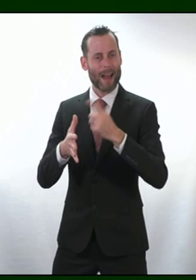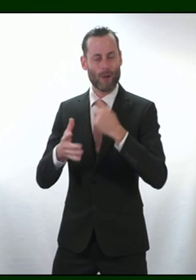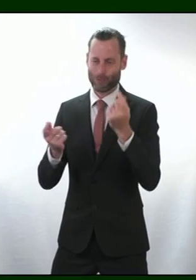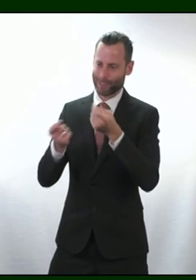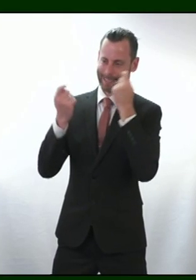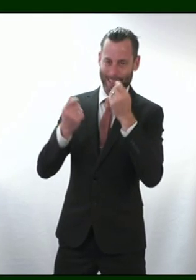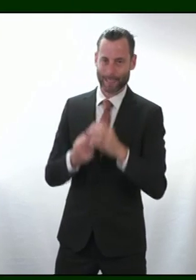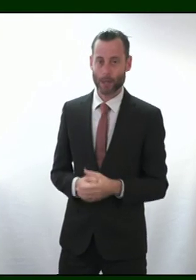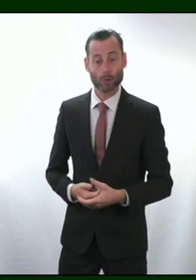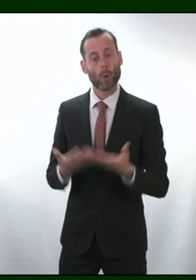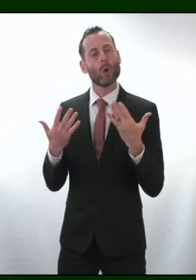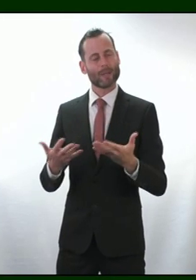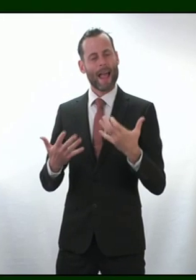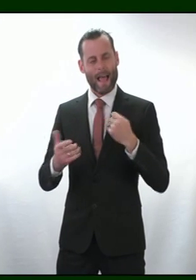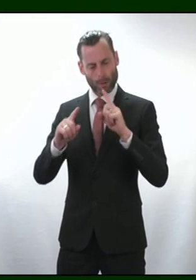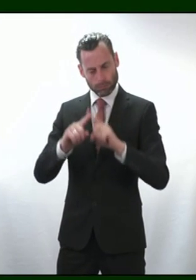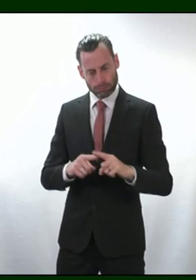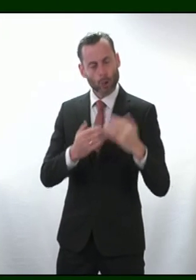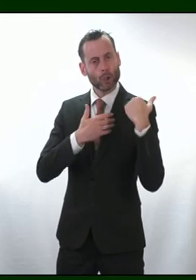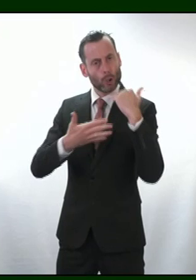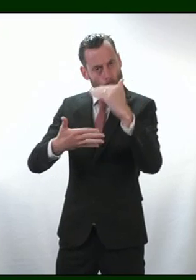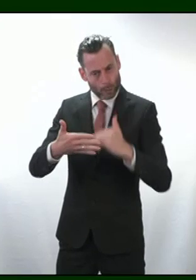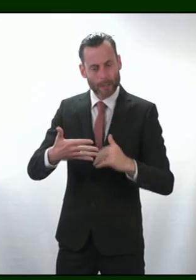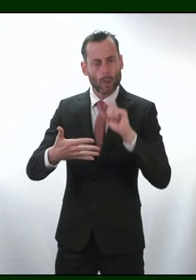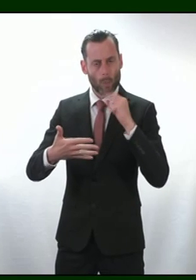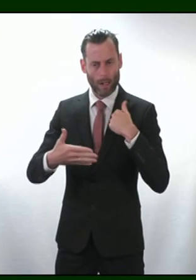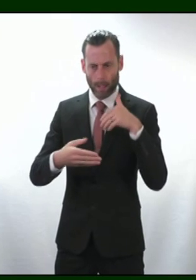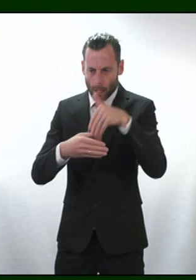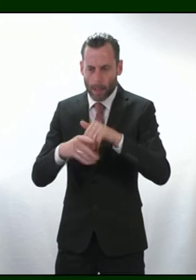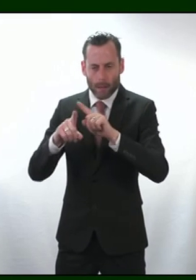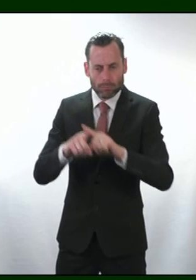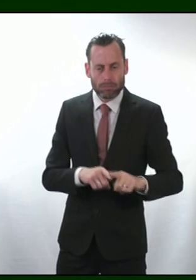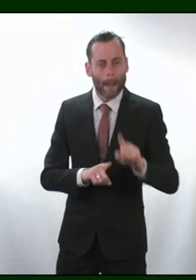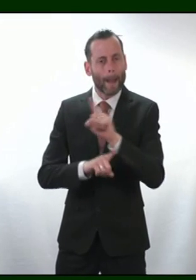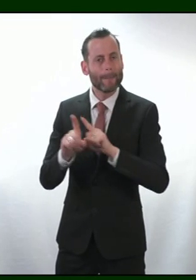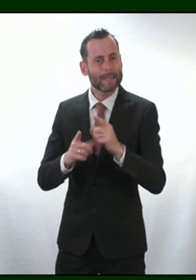In addition to my duties in this House, I shall have further such meetings later today.